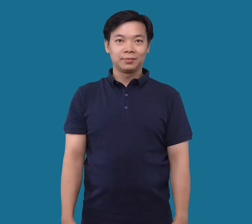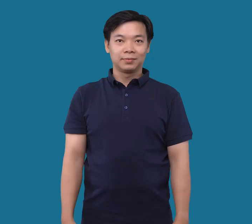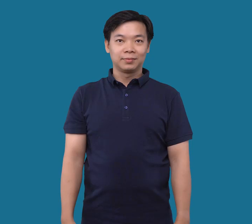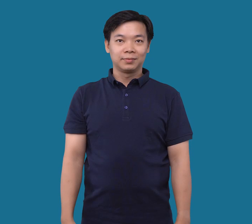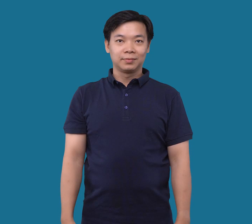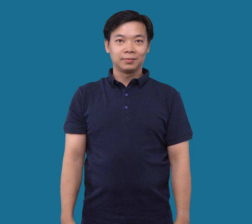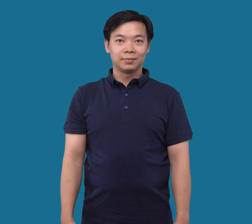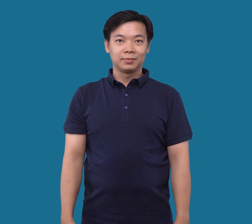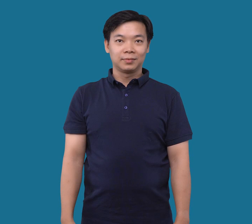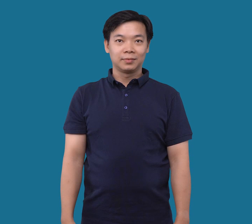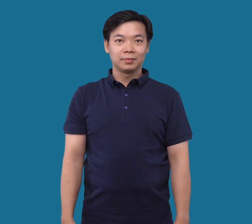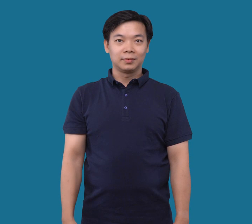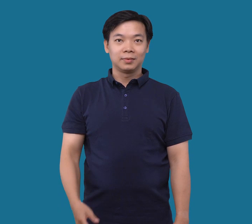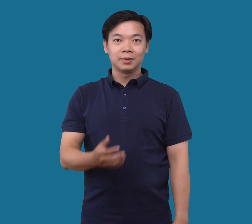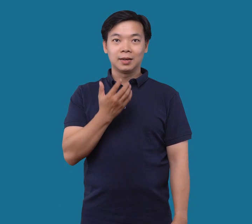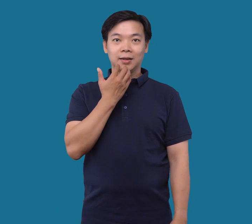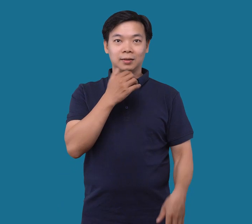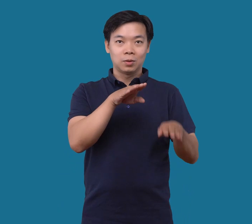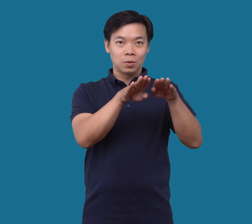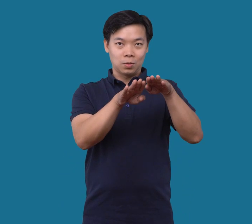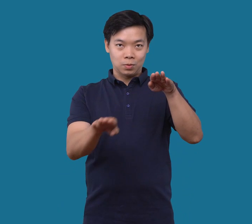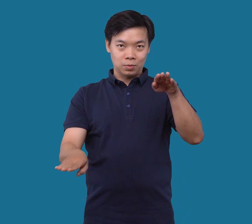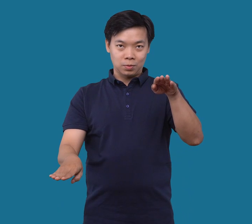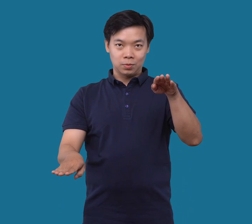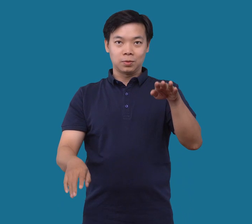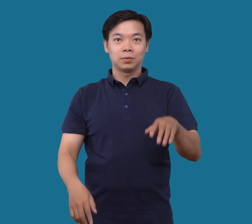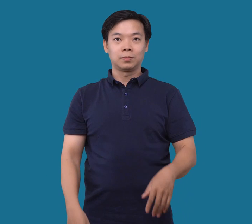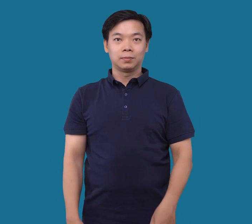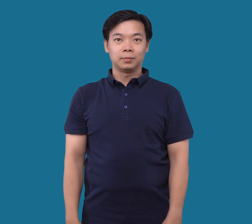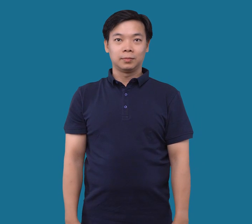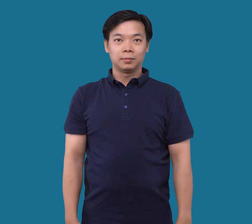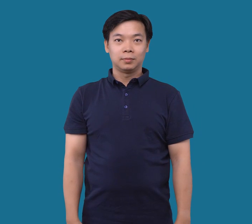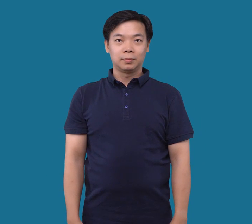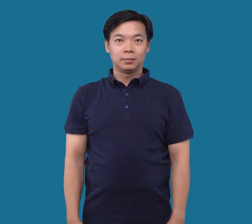anh họ